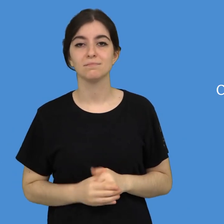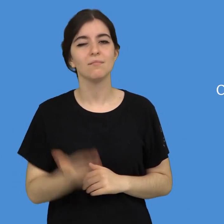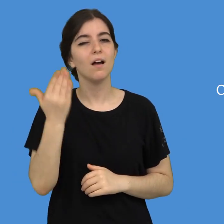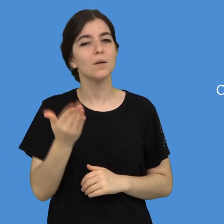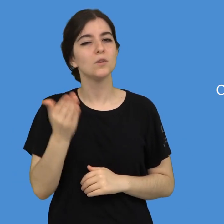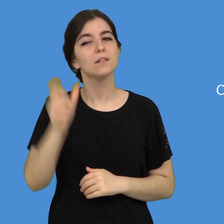importar